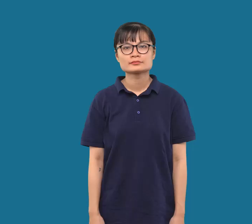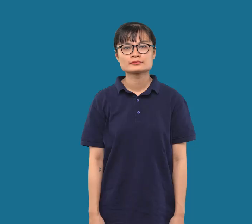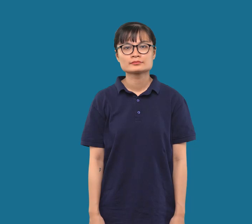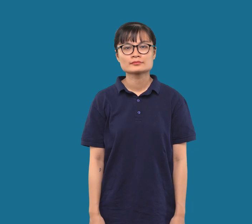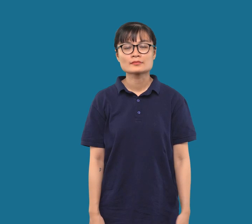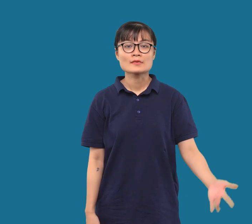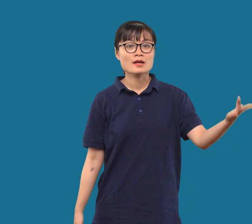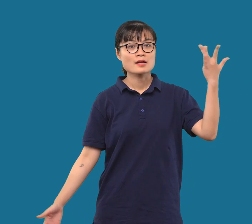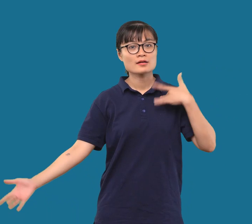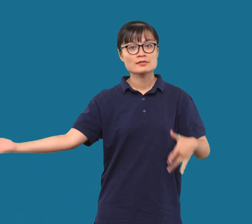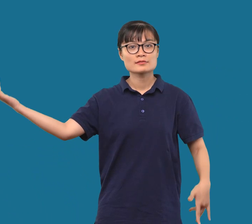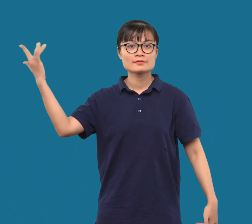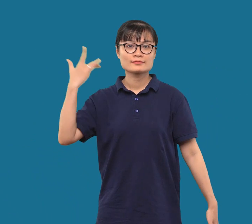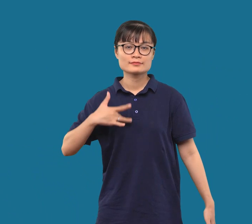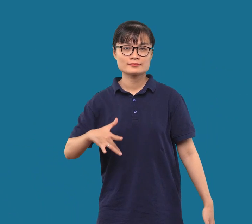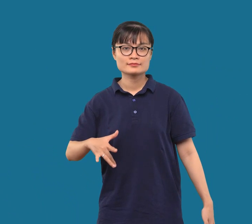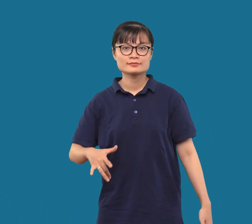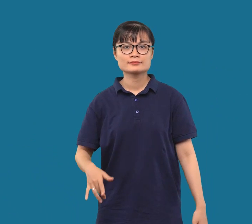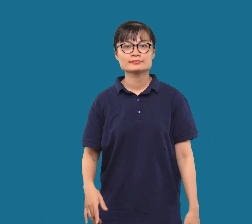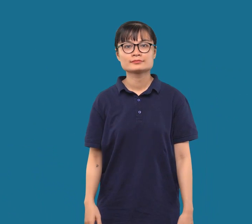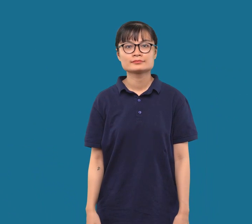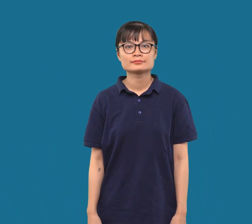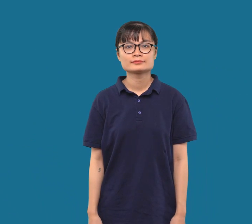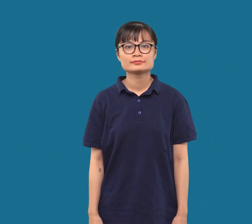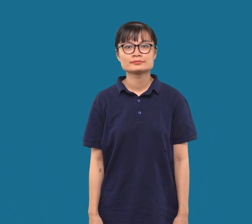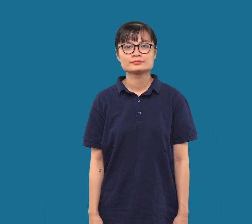hành vi